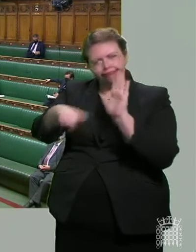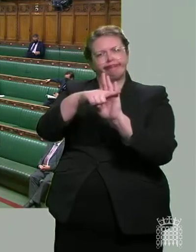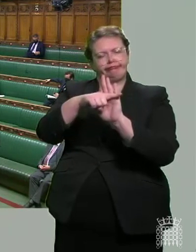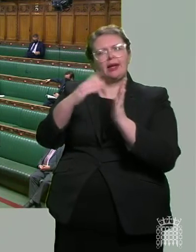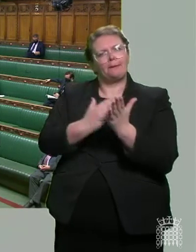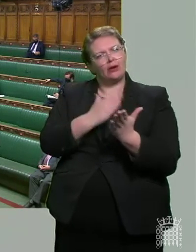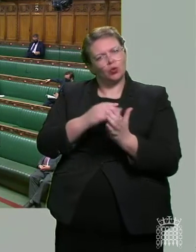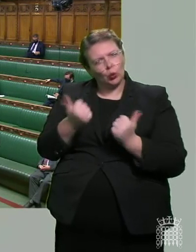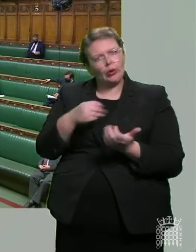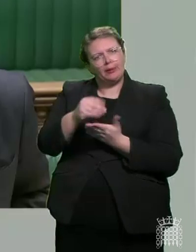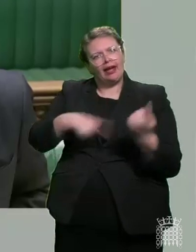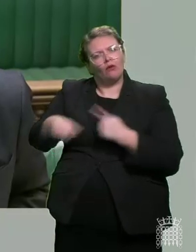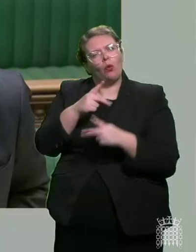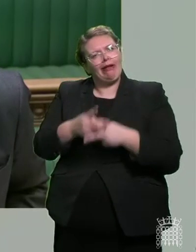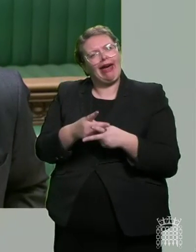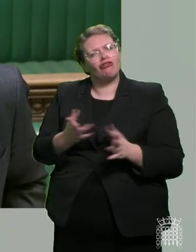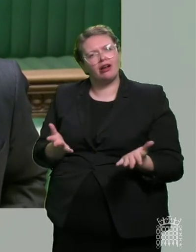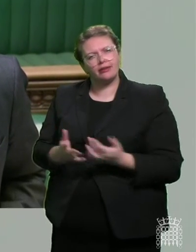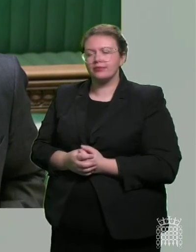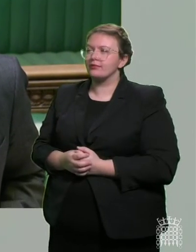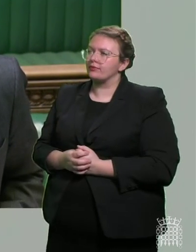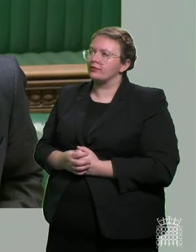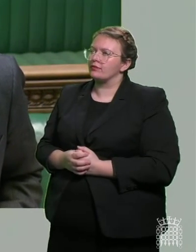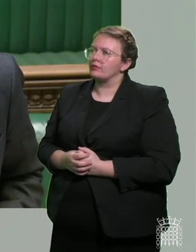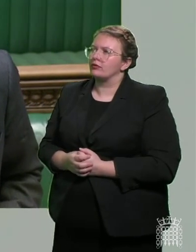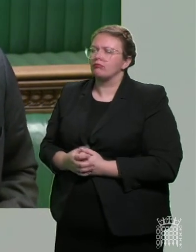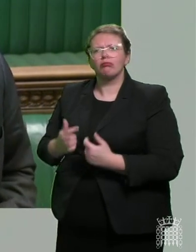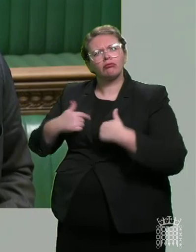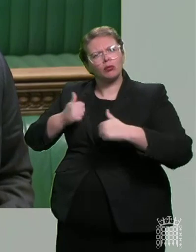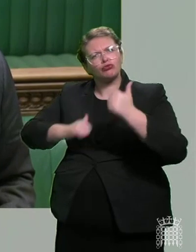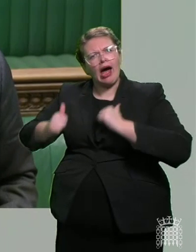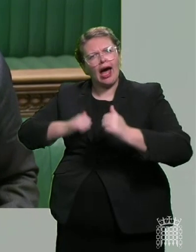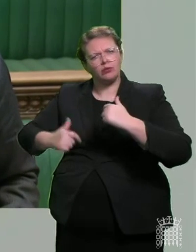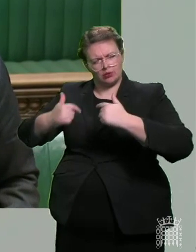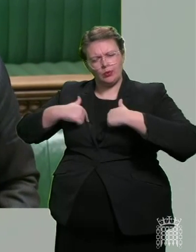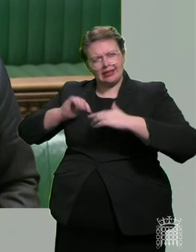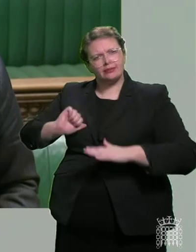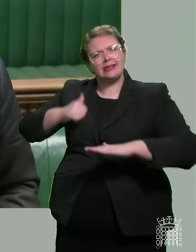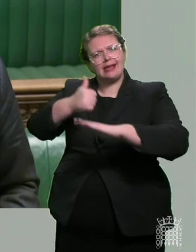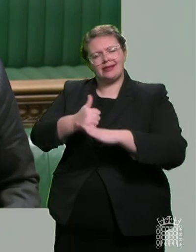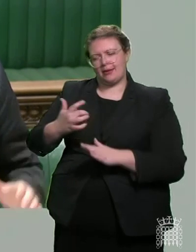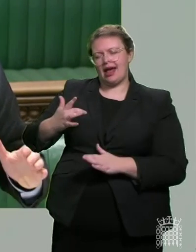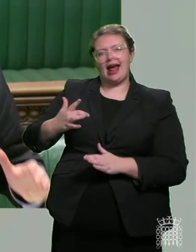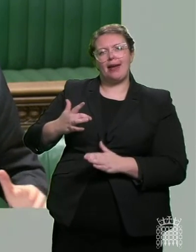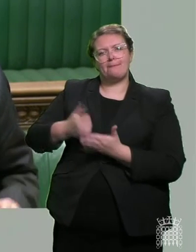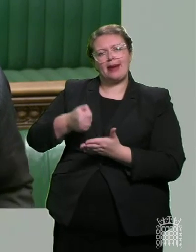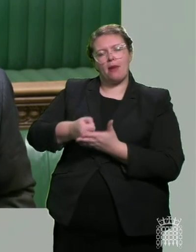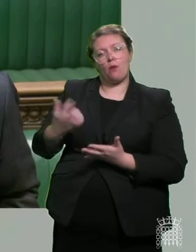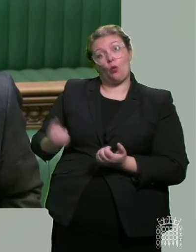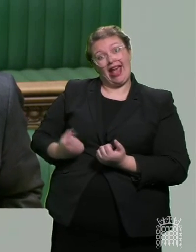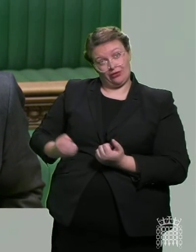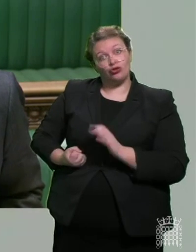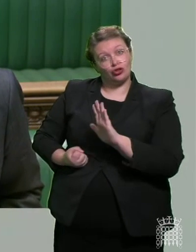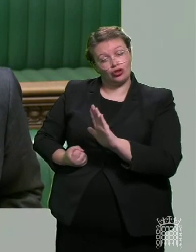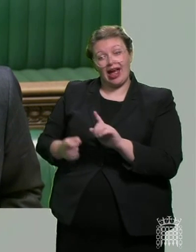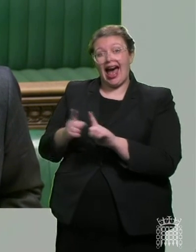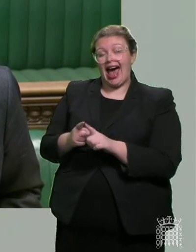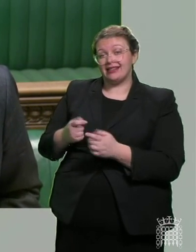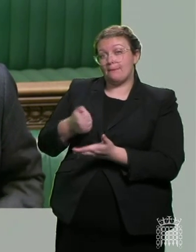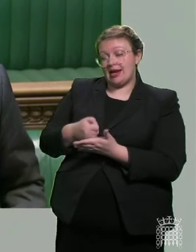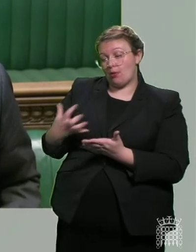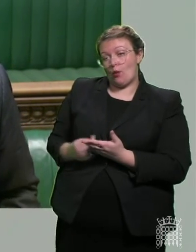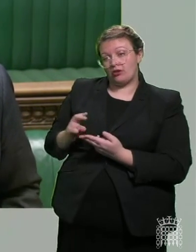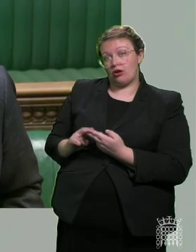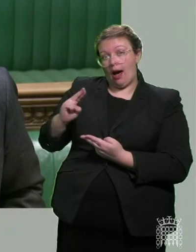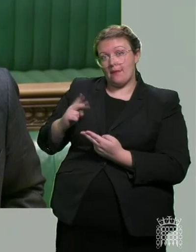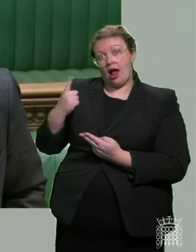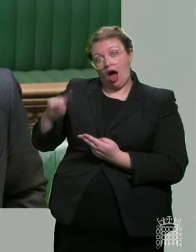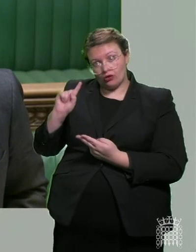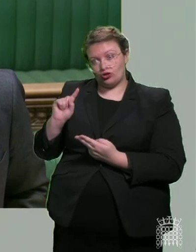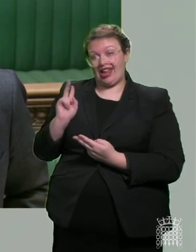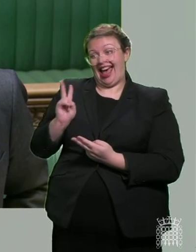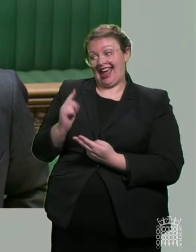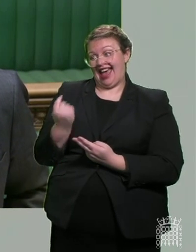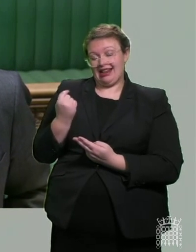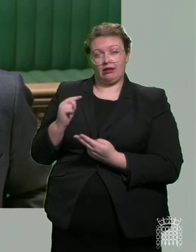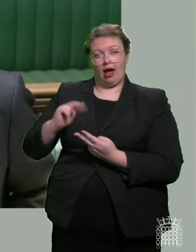This Government are proud of not only setting up the national living wage, but making sure we had record-breaking increases both last year and this year.